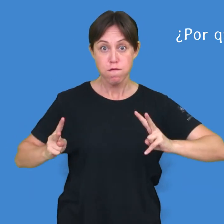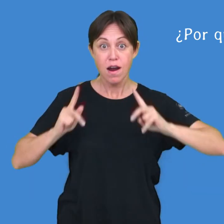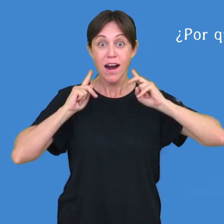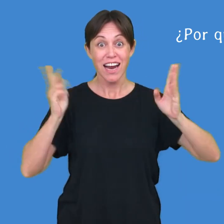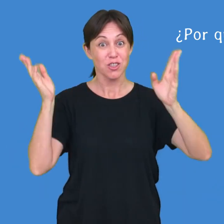caso